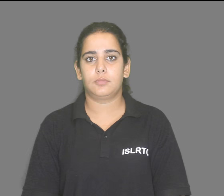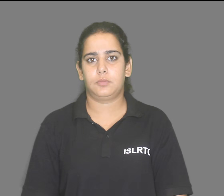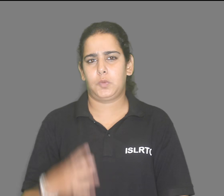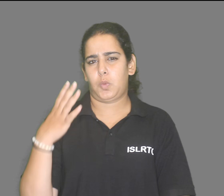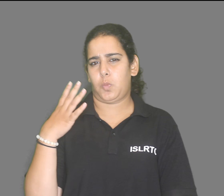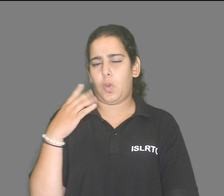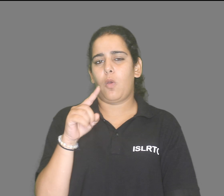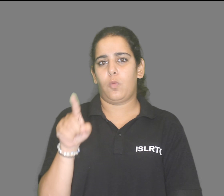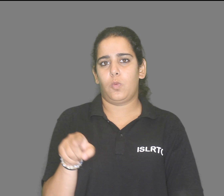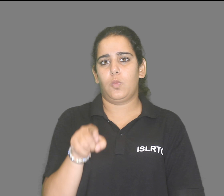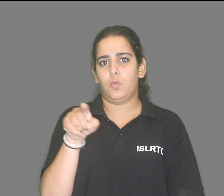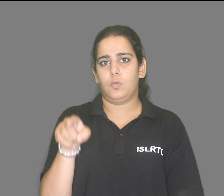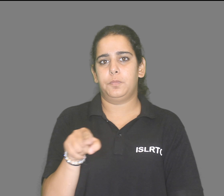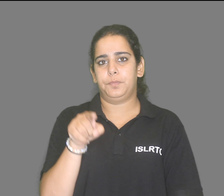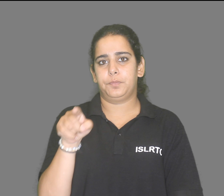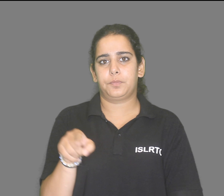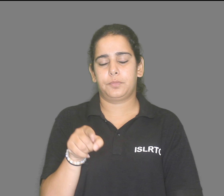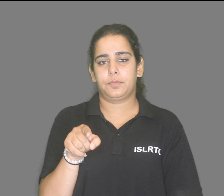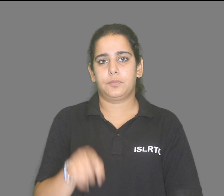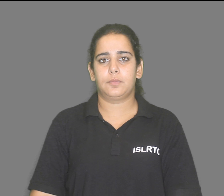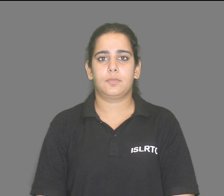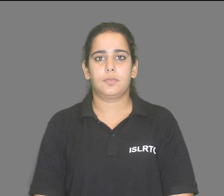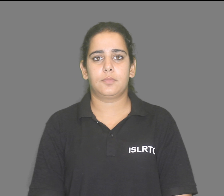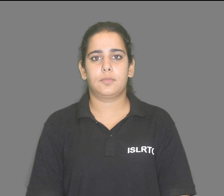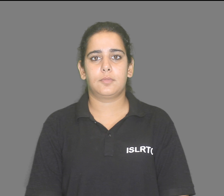Loading